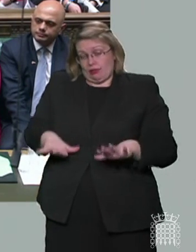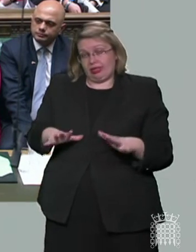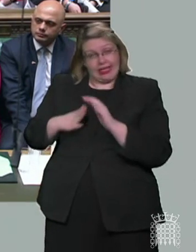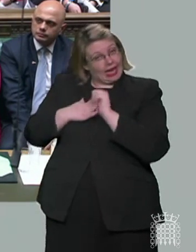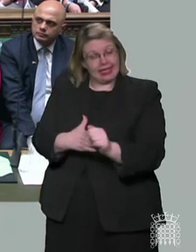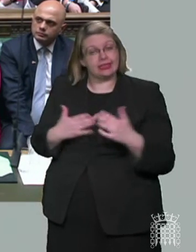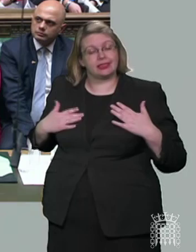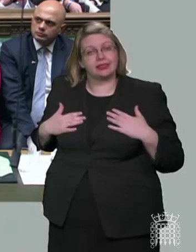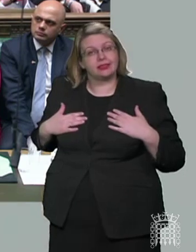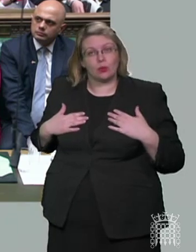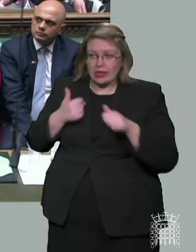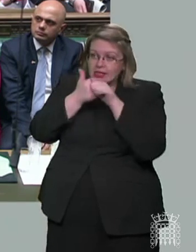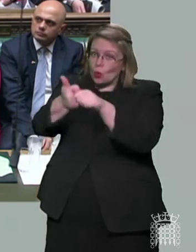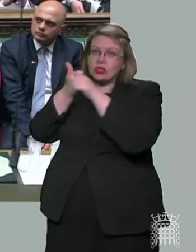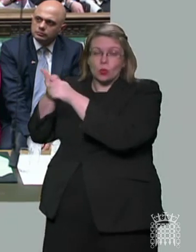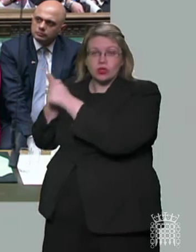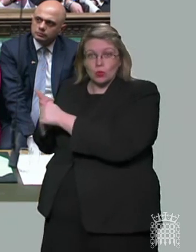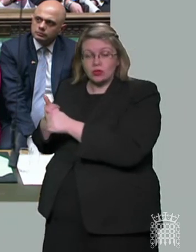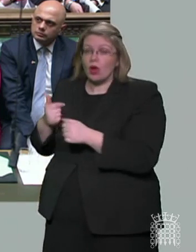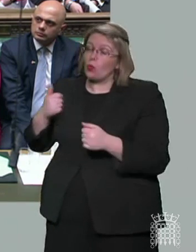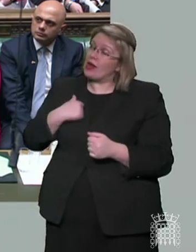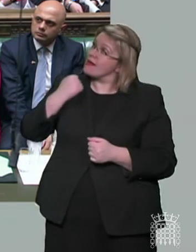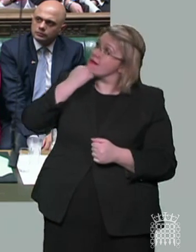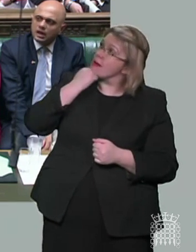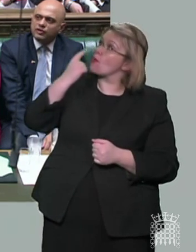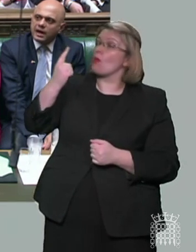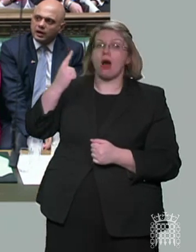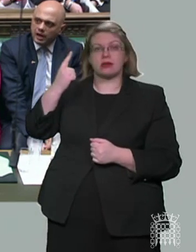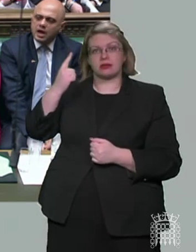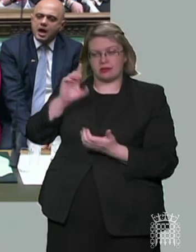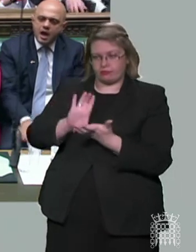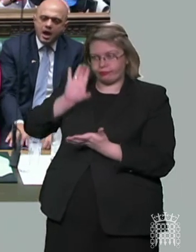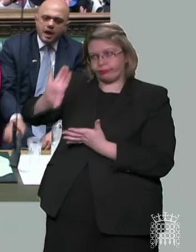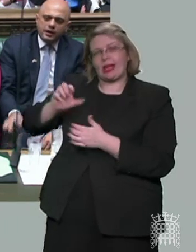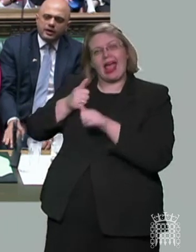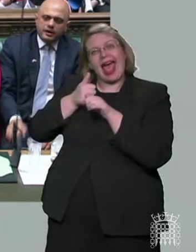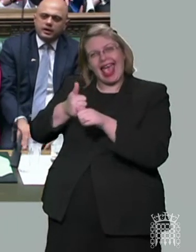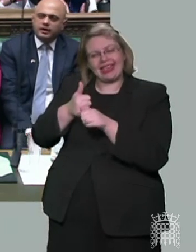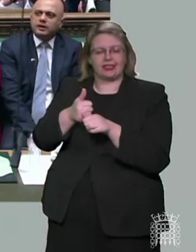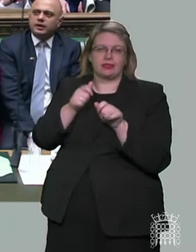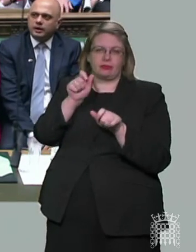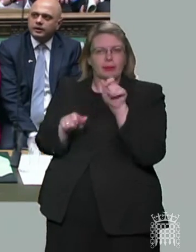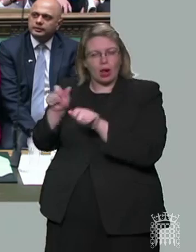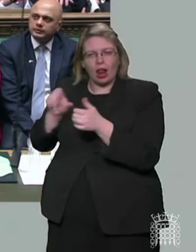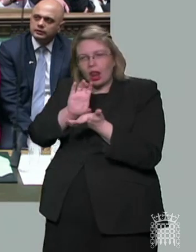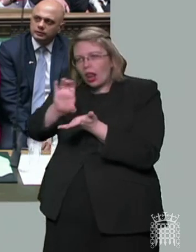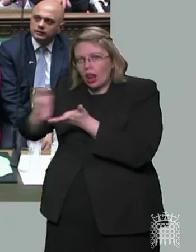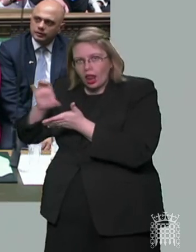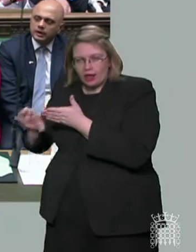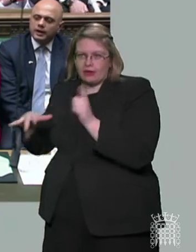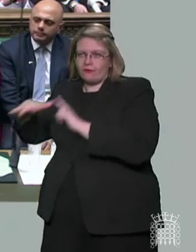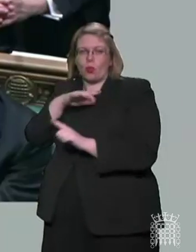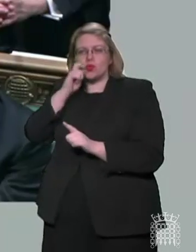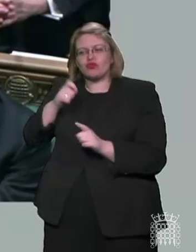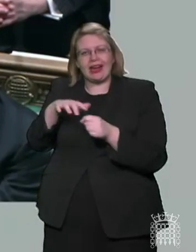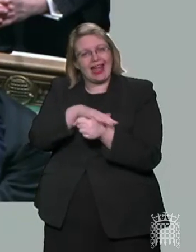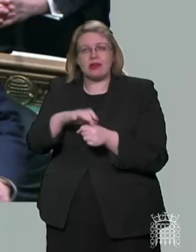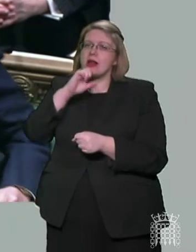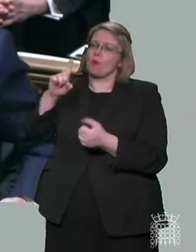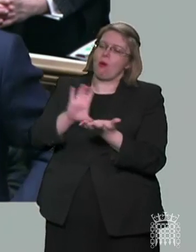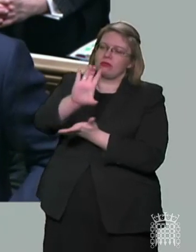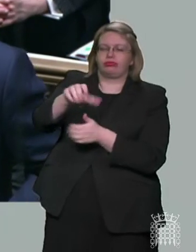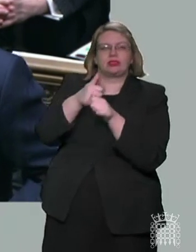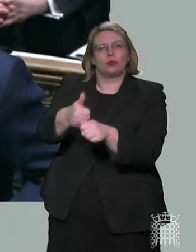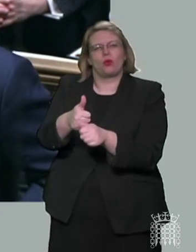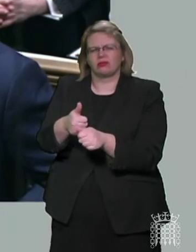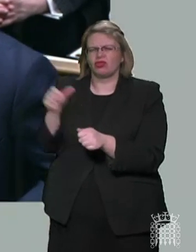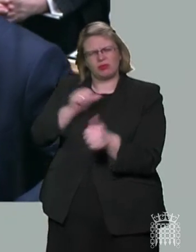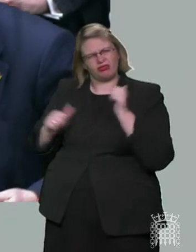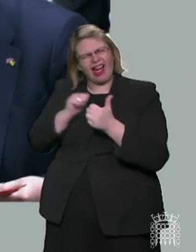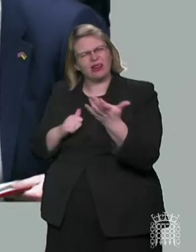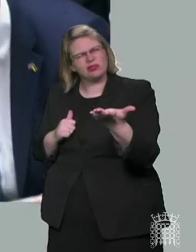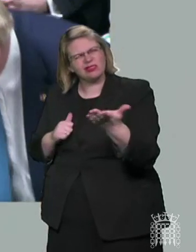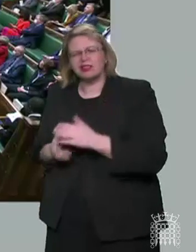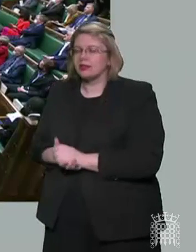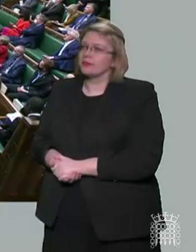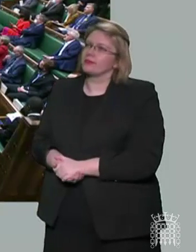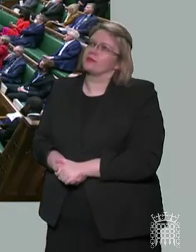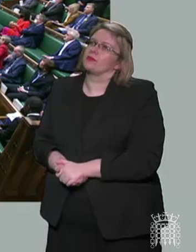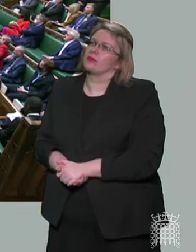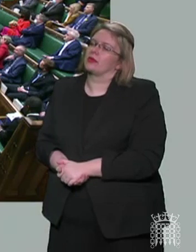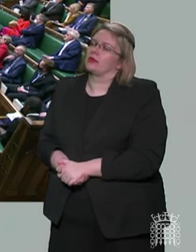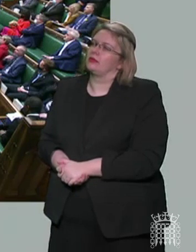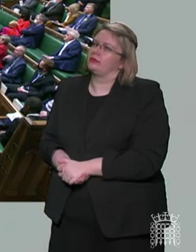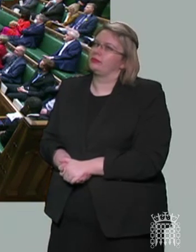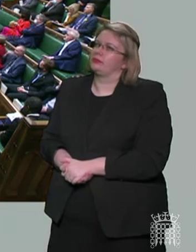We are also the single biggest donor of humanitarian aid to the Ukraine warzone—the single biggest donor—and the right honourable Gentleman should be proud of that.